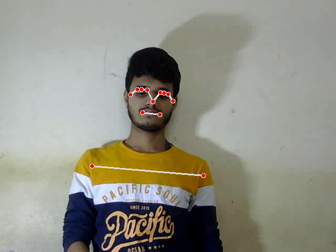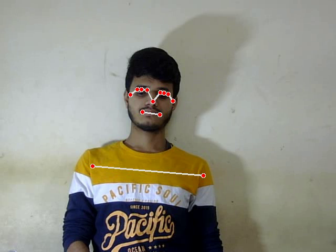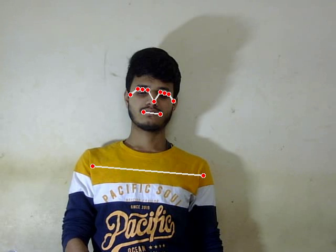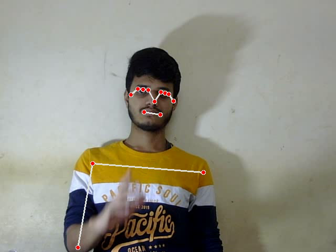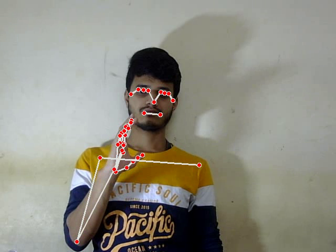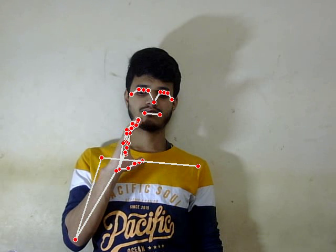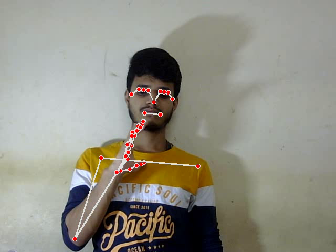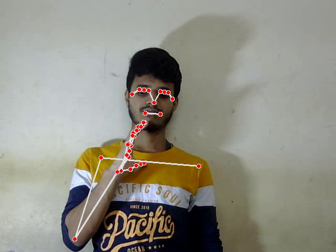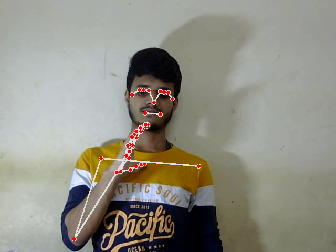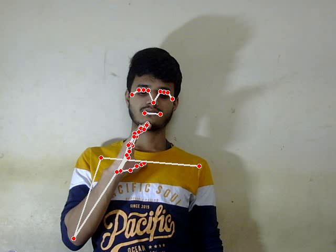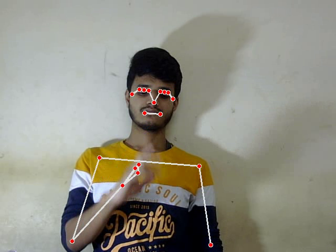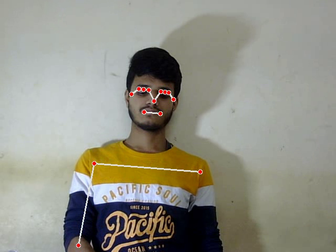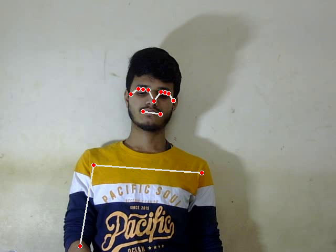fine